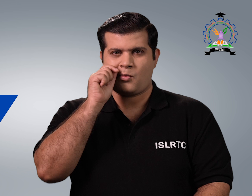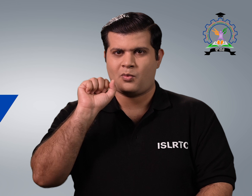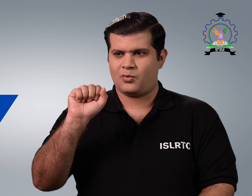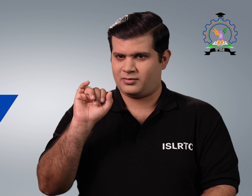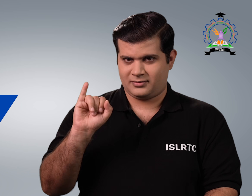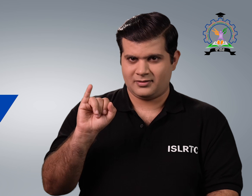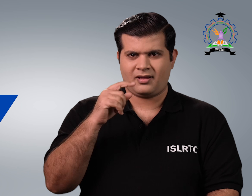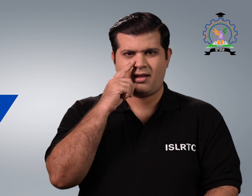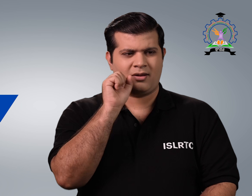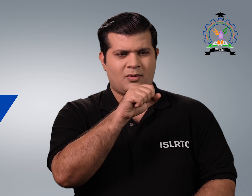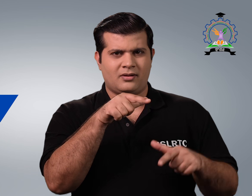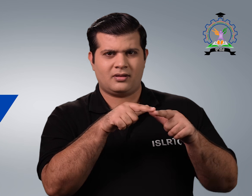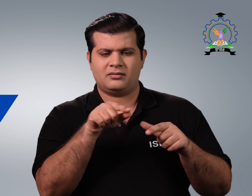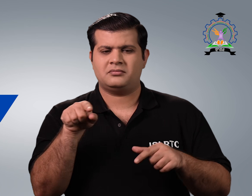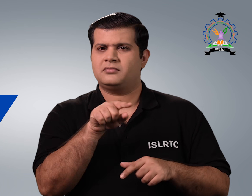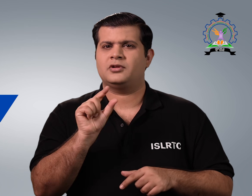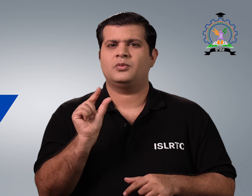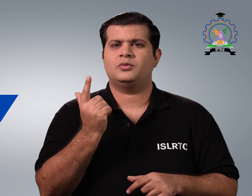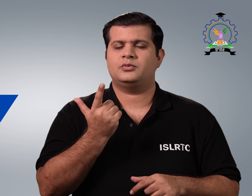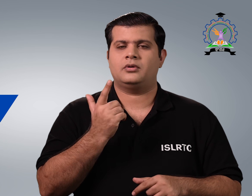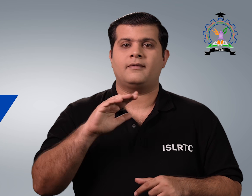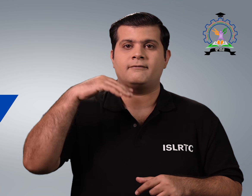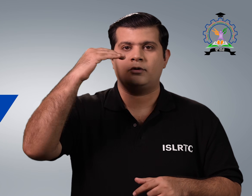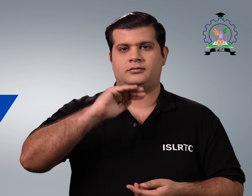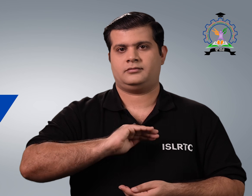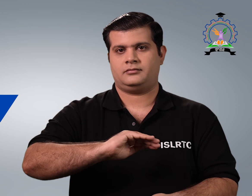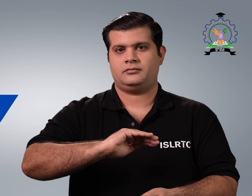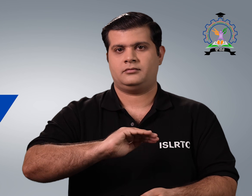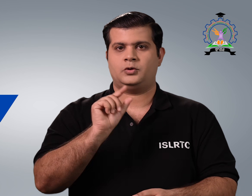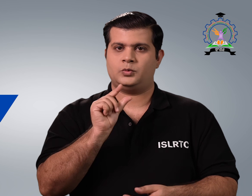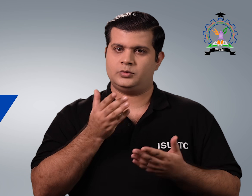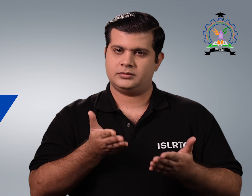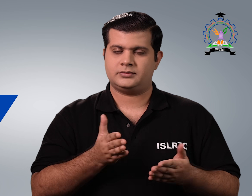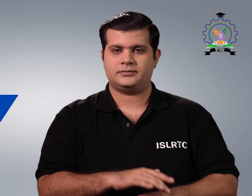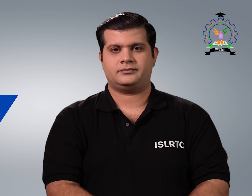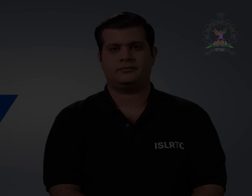Genitals like a man's penis and a woman's vagina refer to parts of the body that are associated with reproduction.